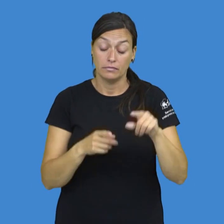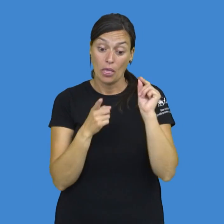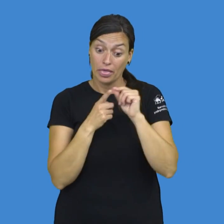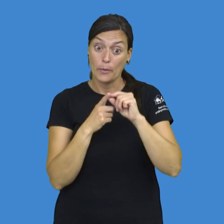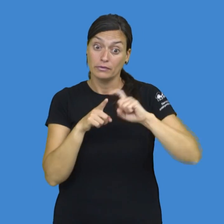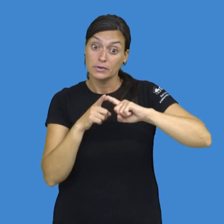diabetes